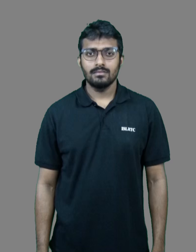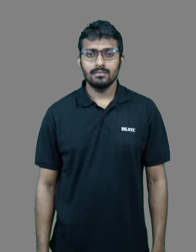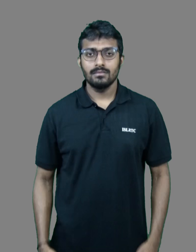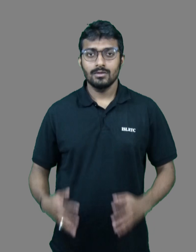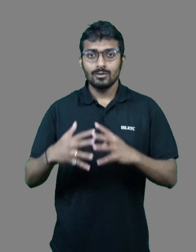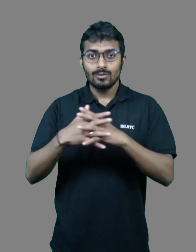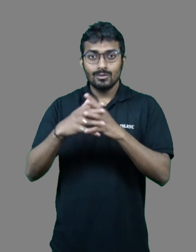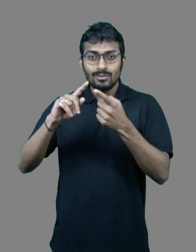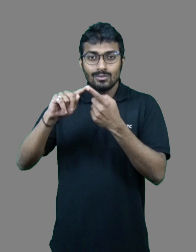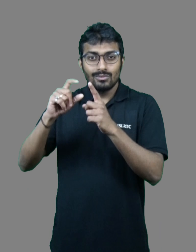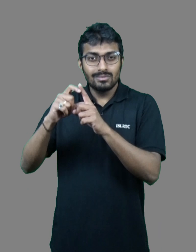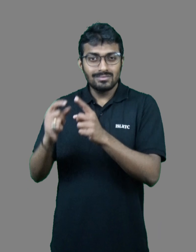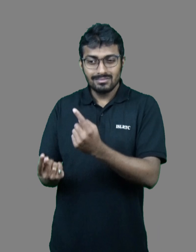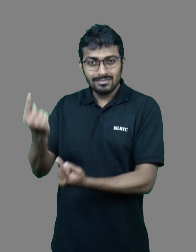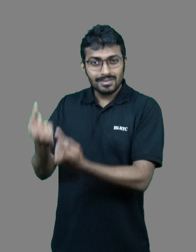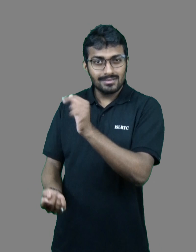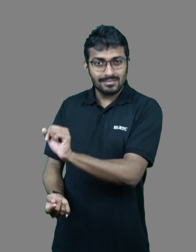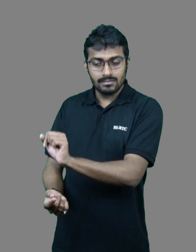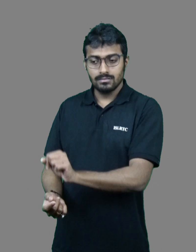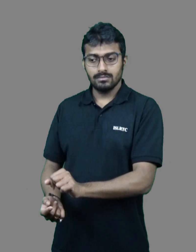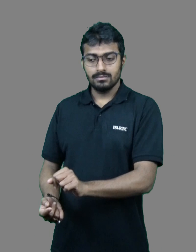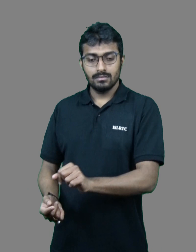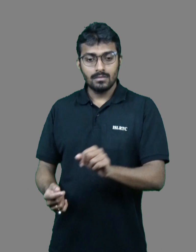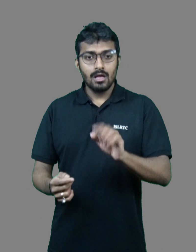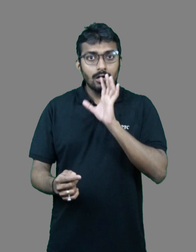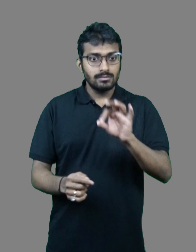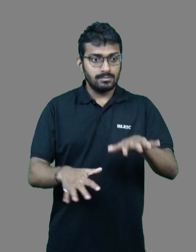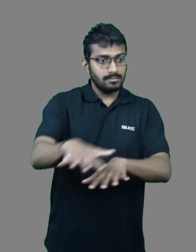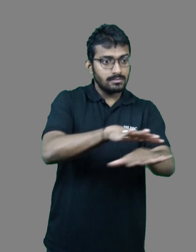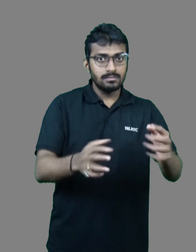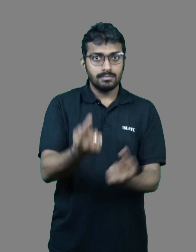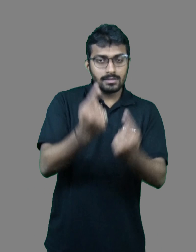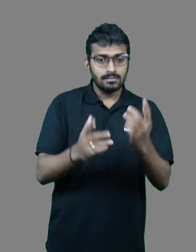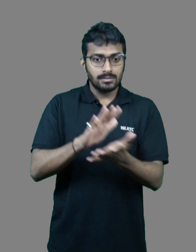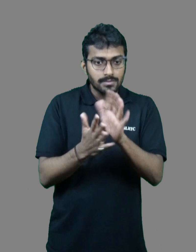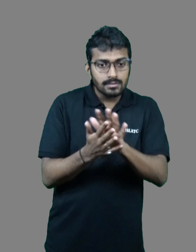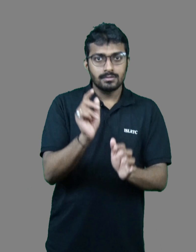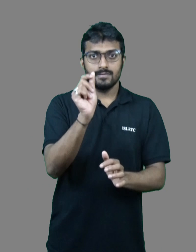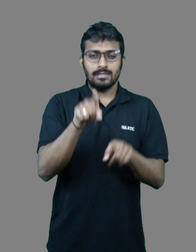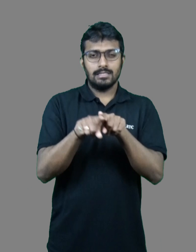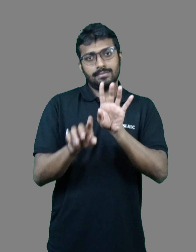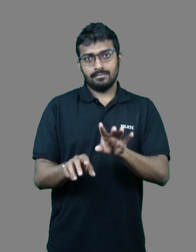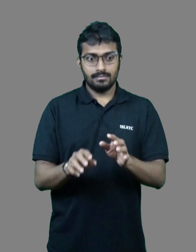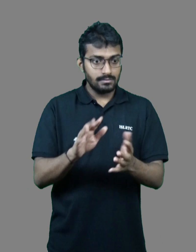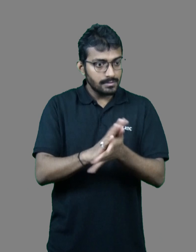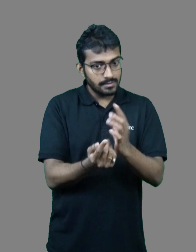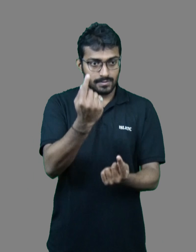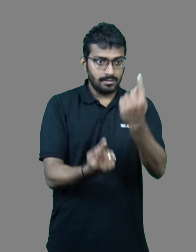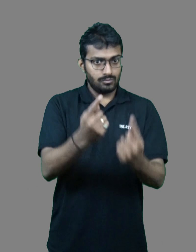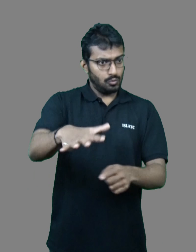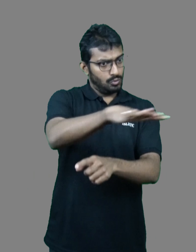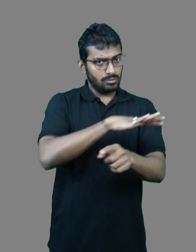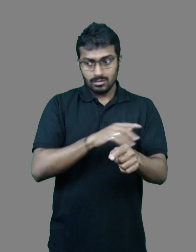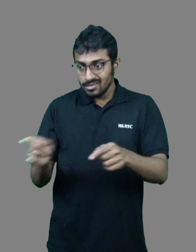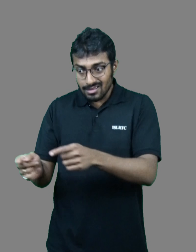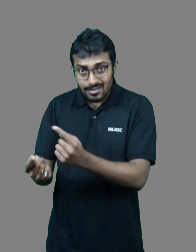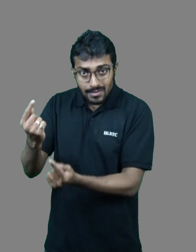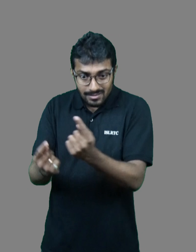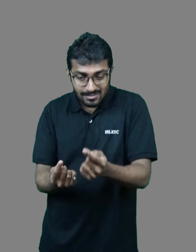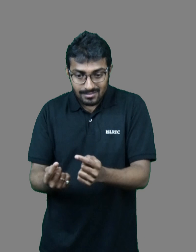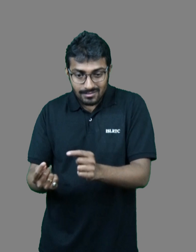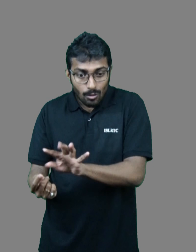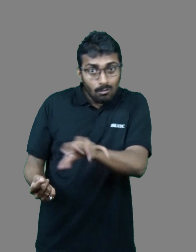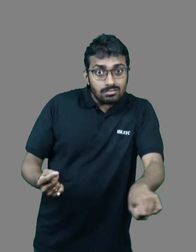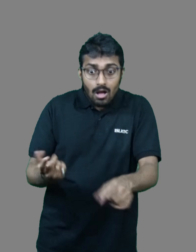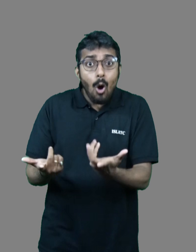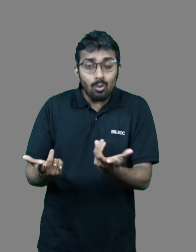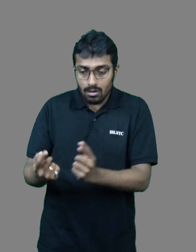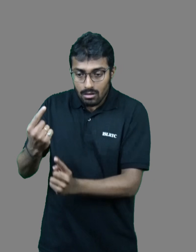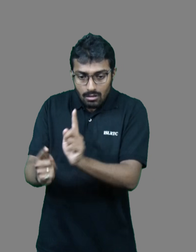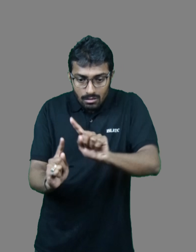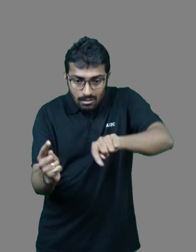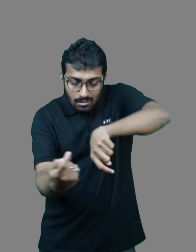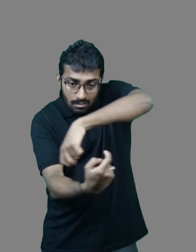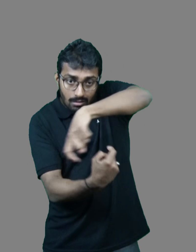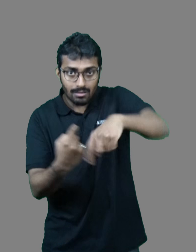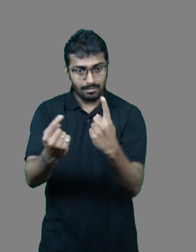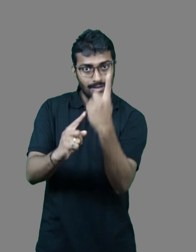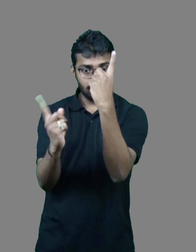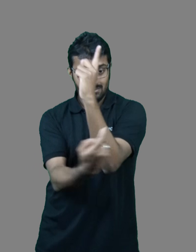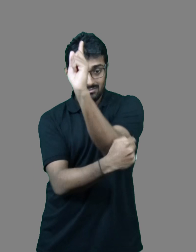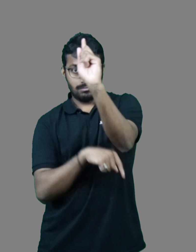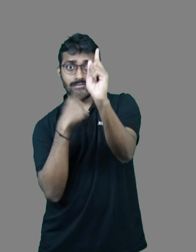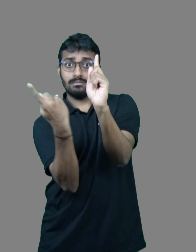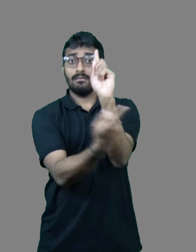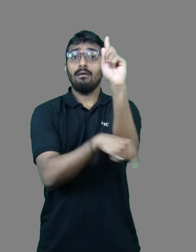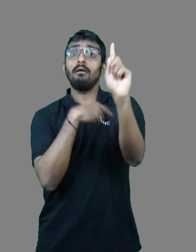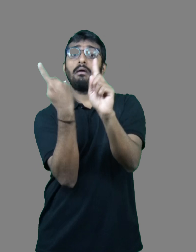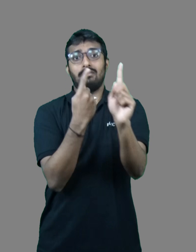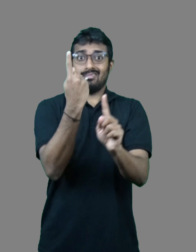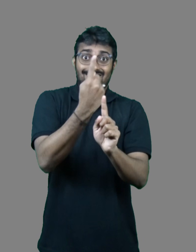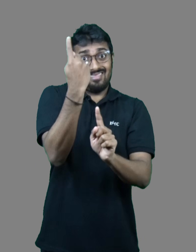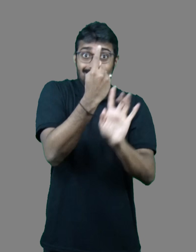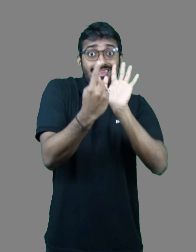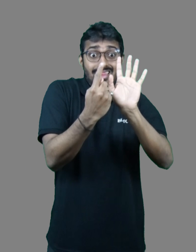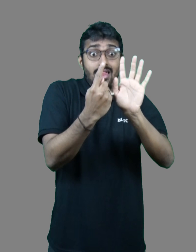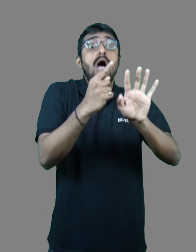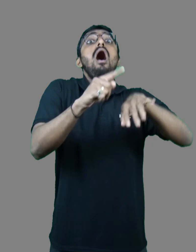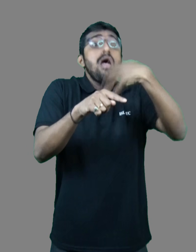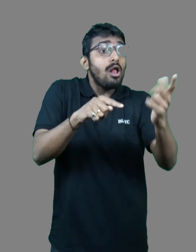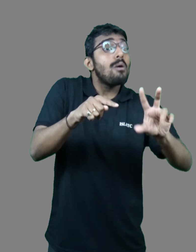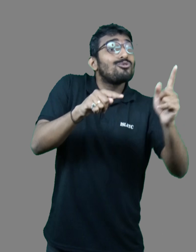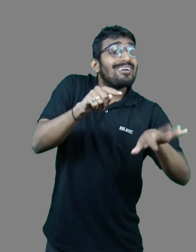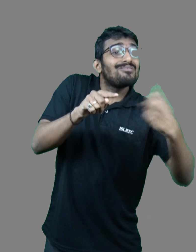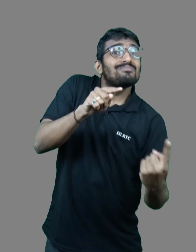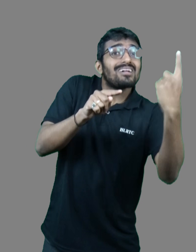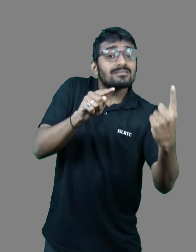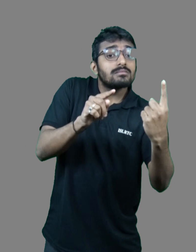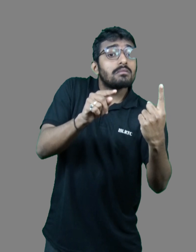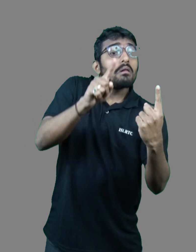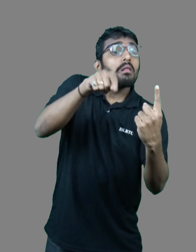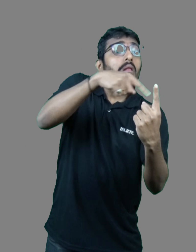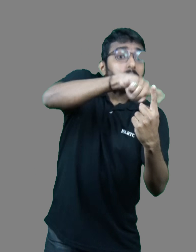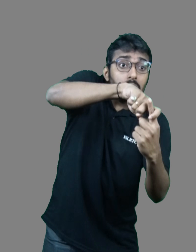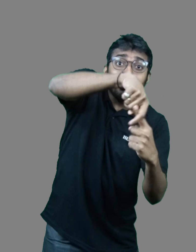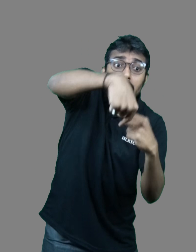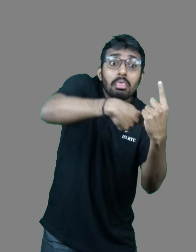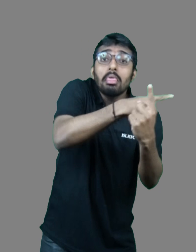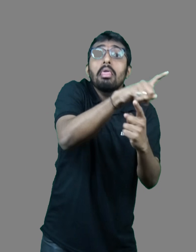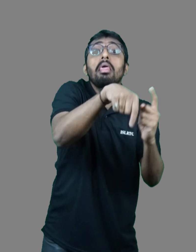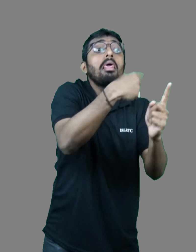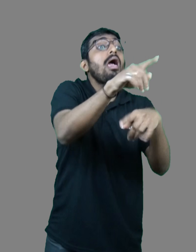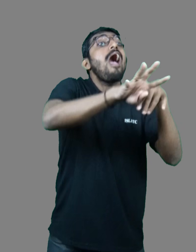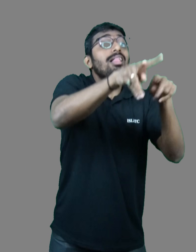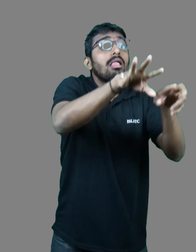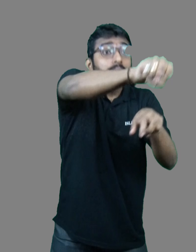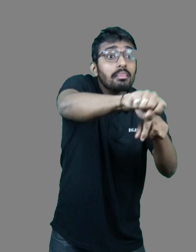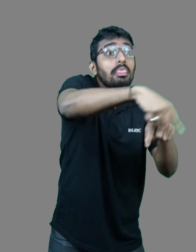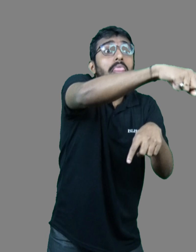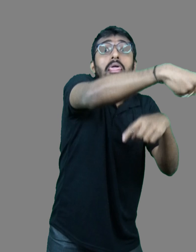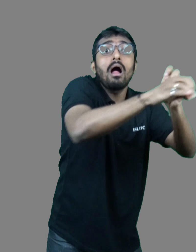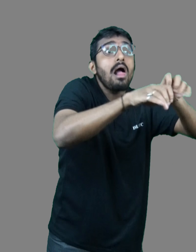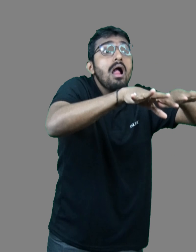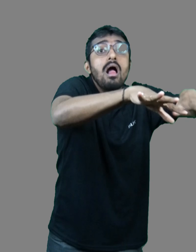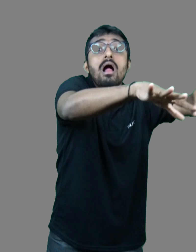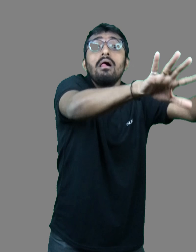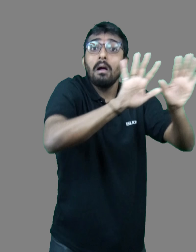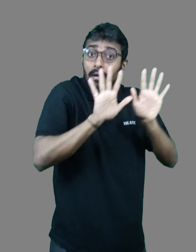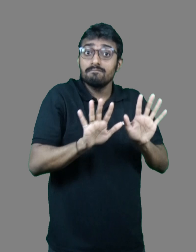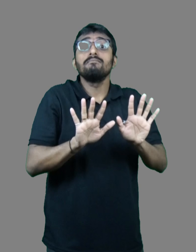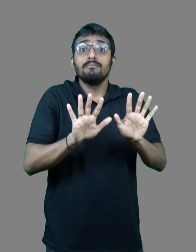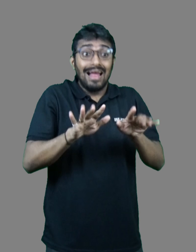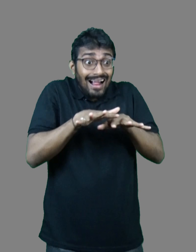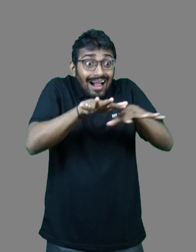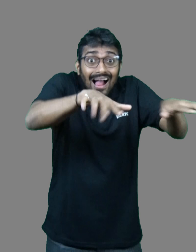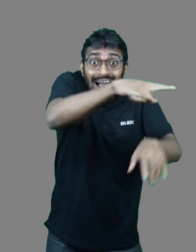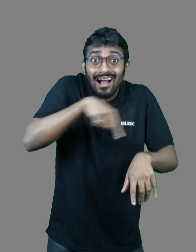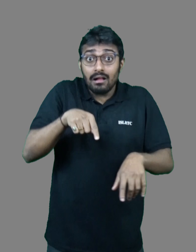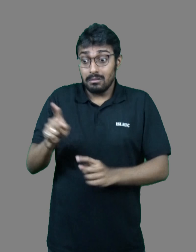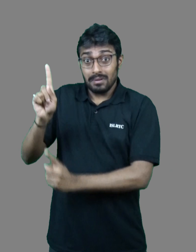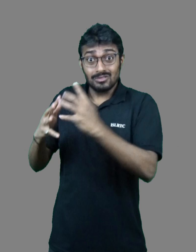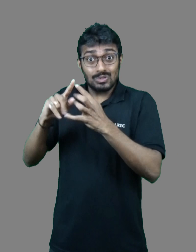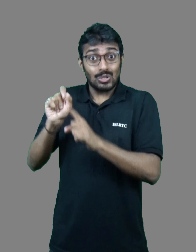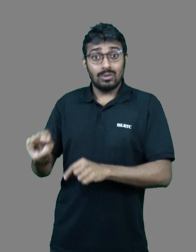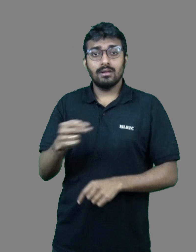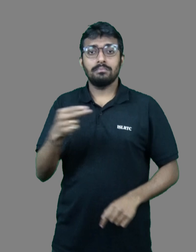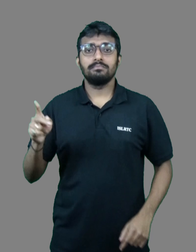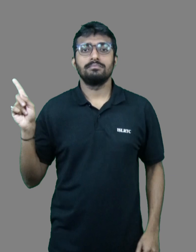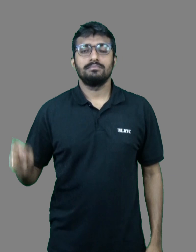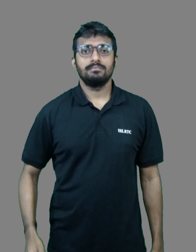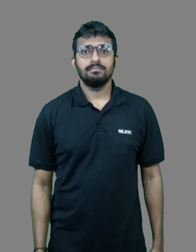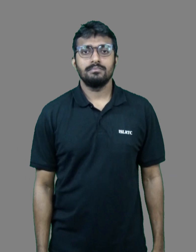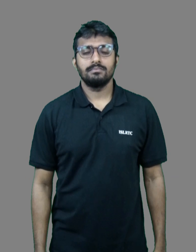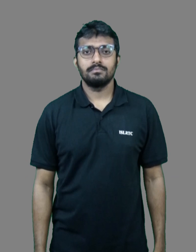Climbing Weeds